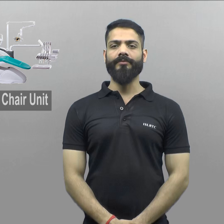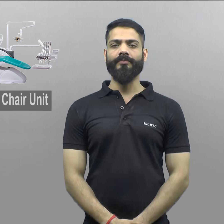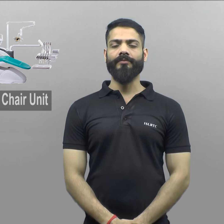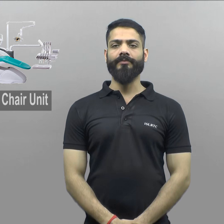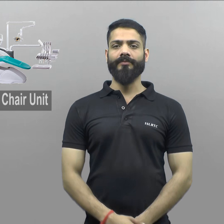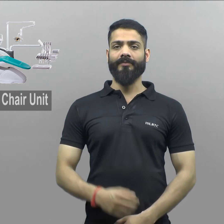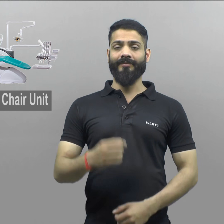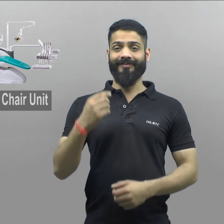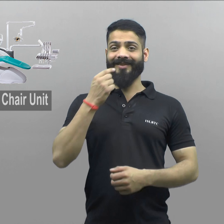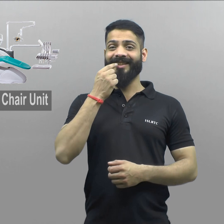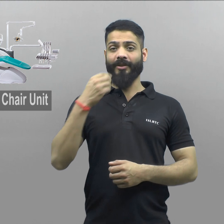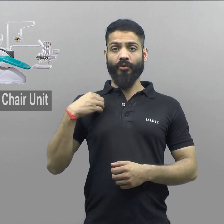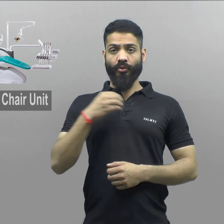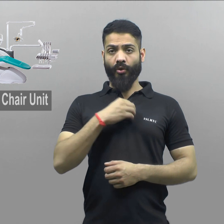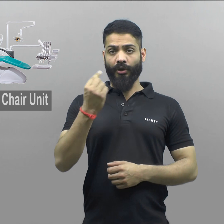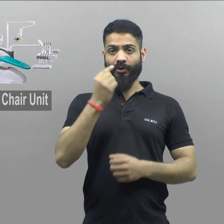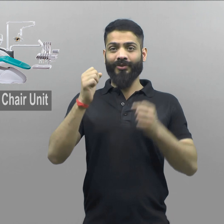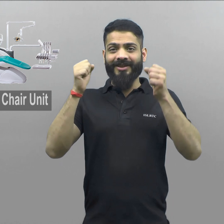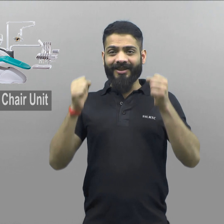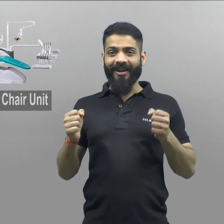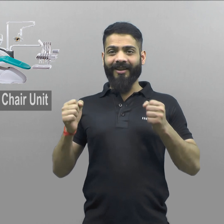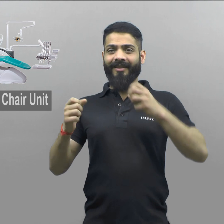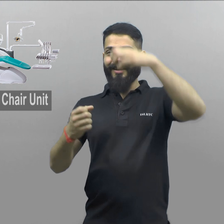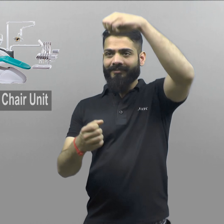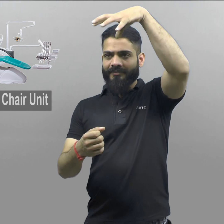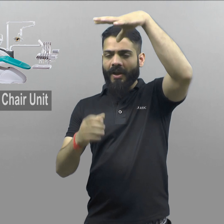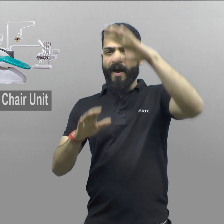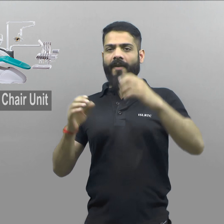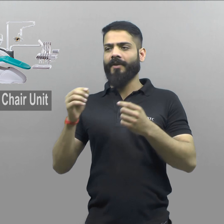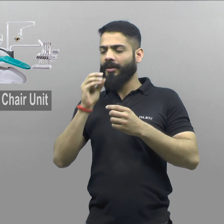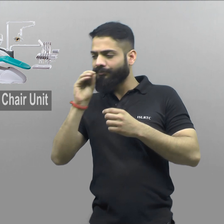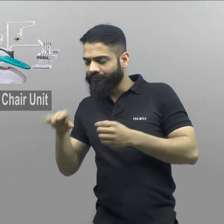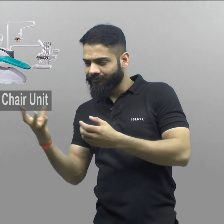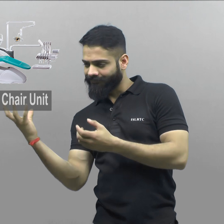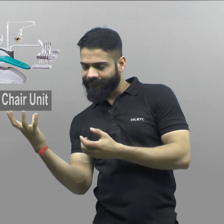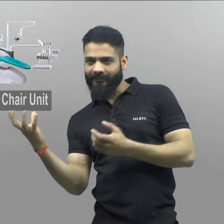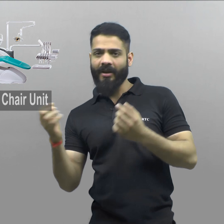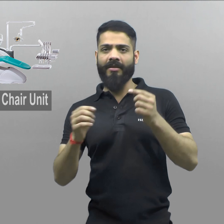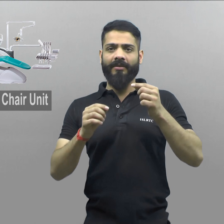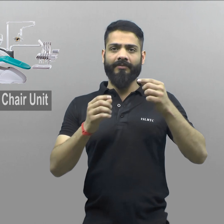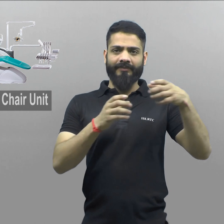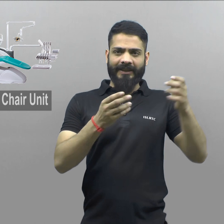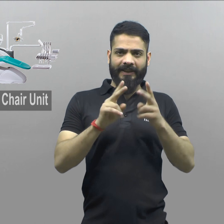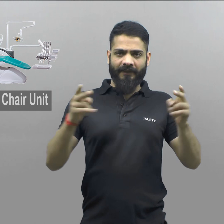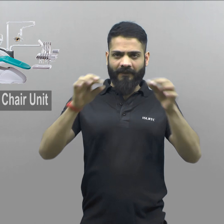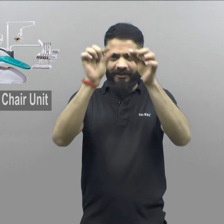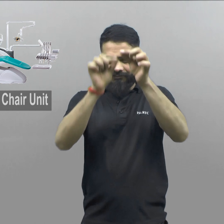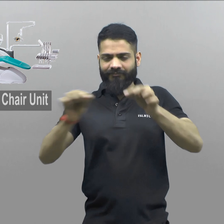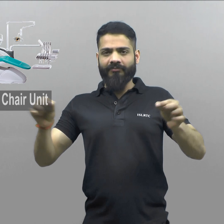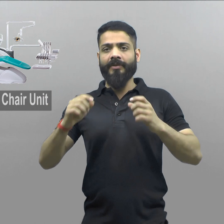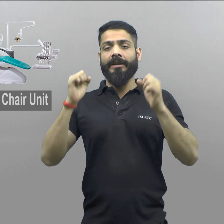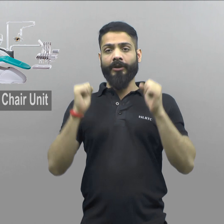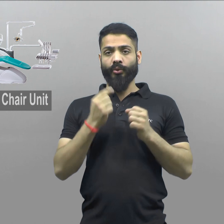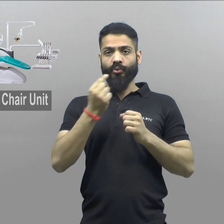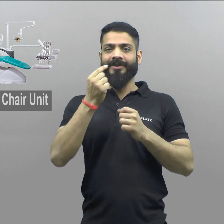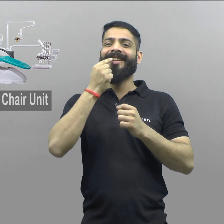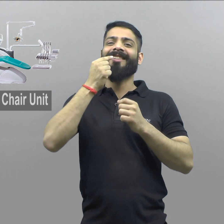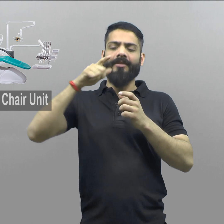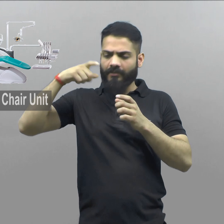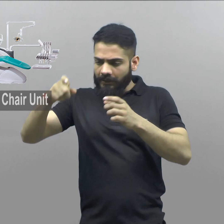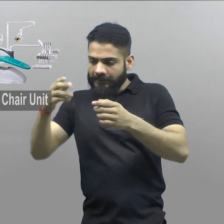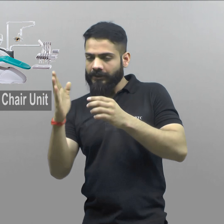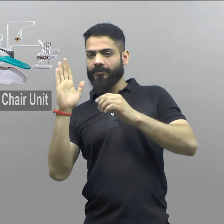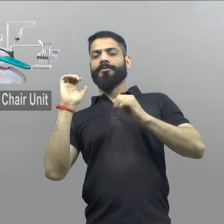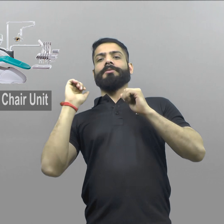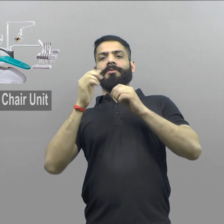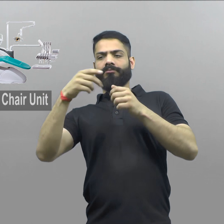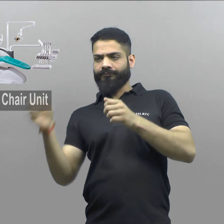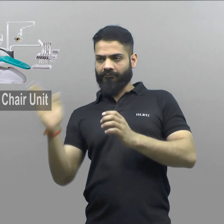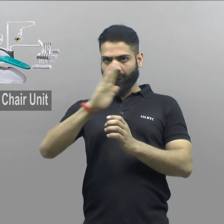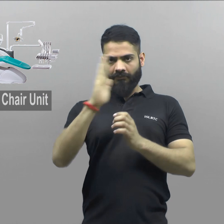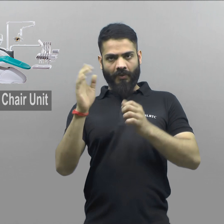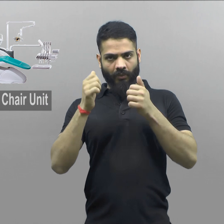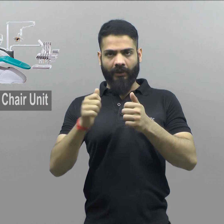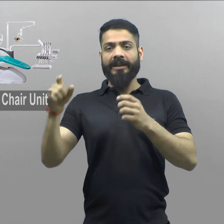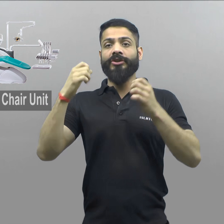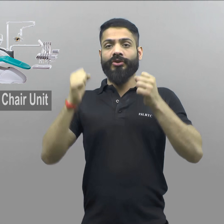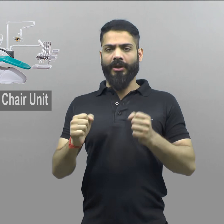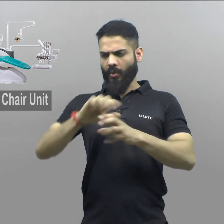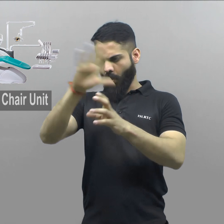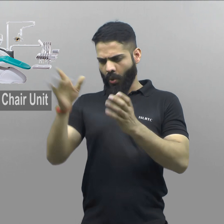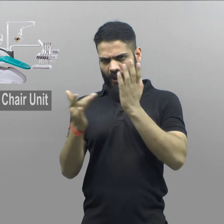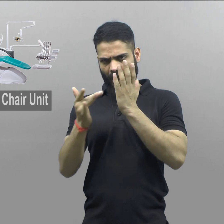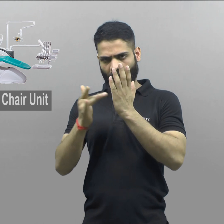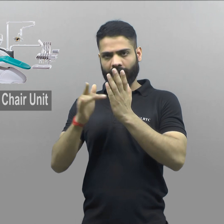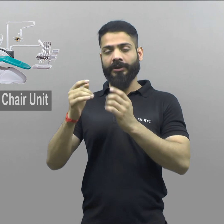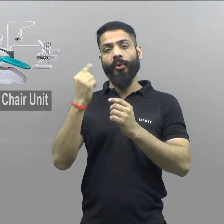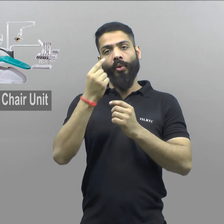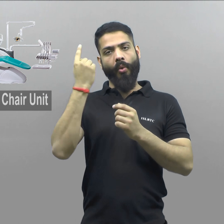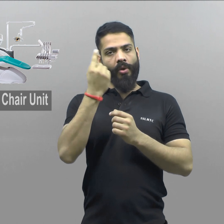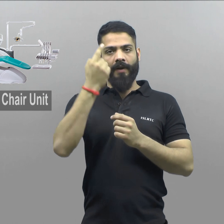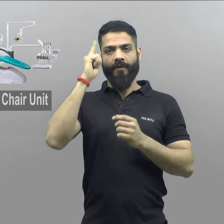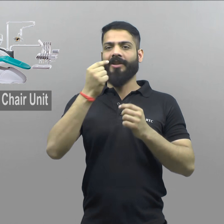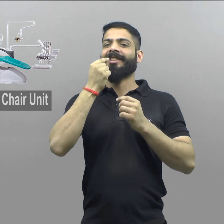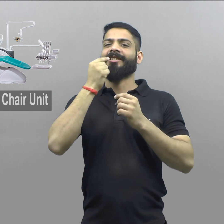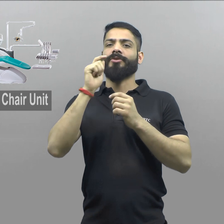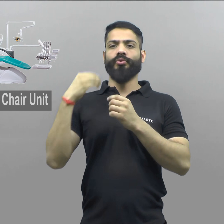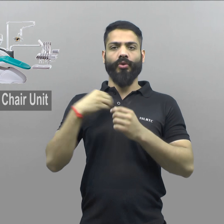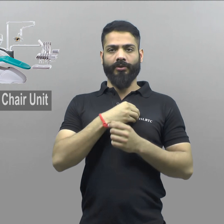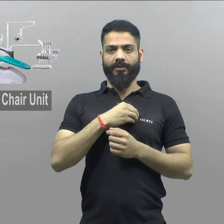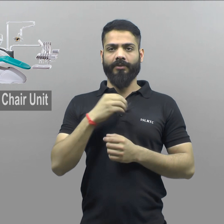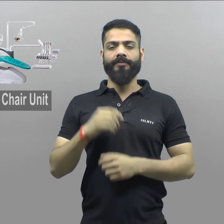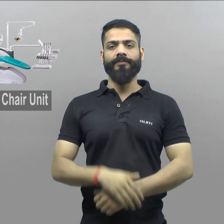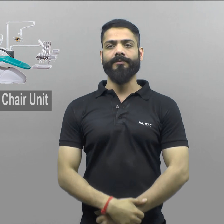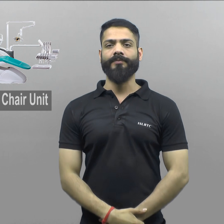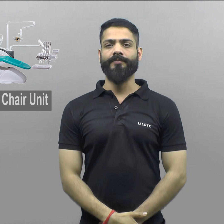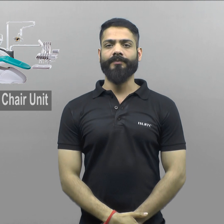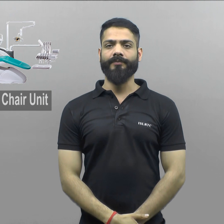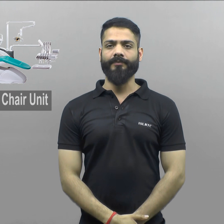Dental Chair